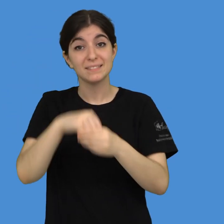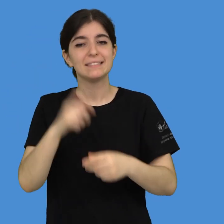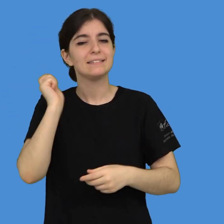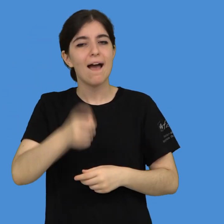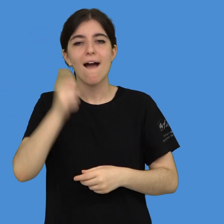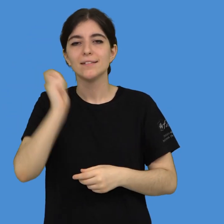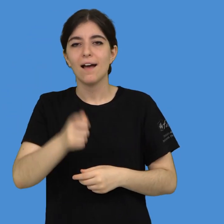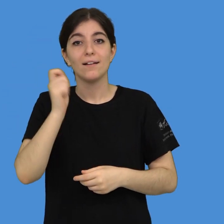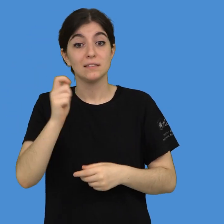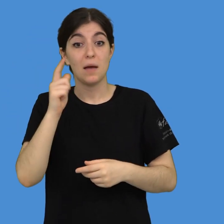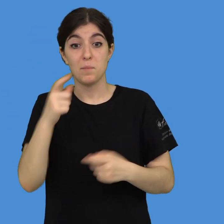frecuente